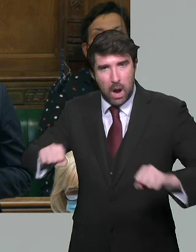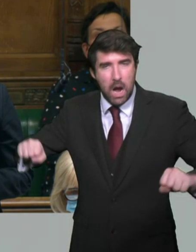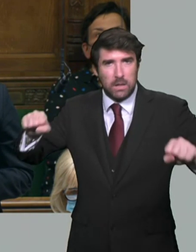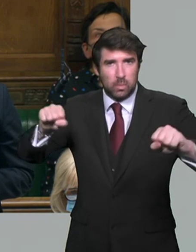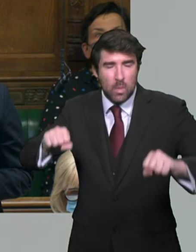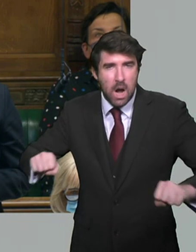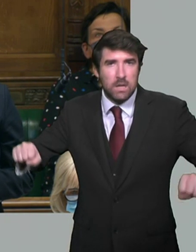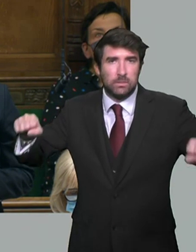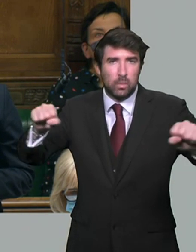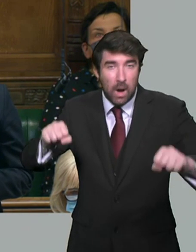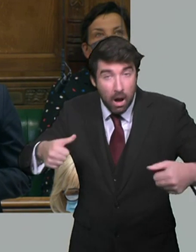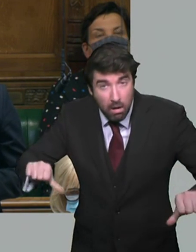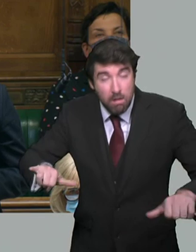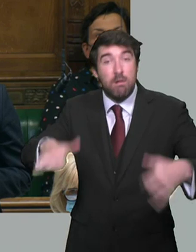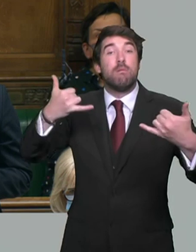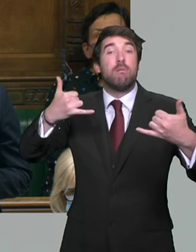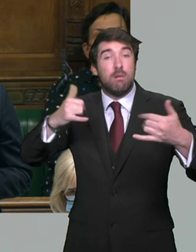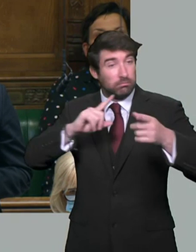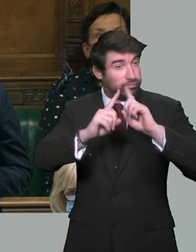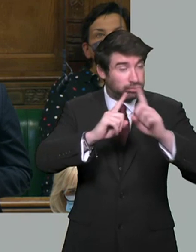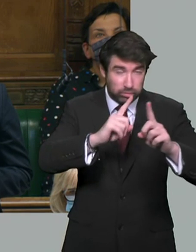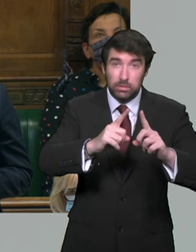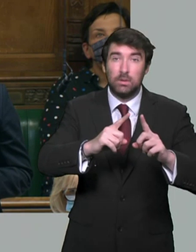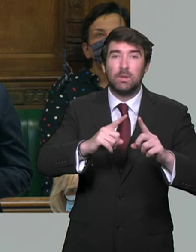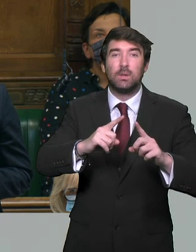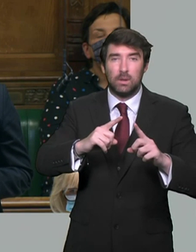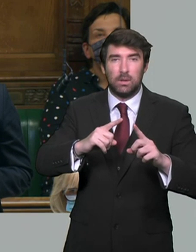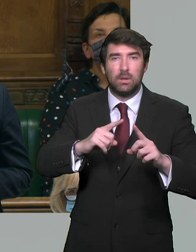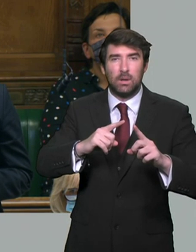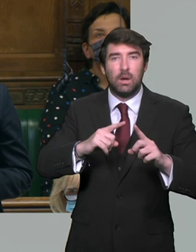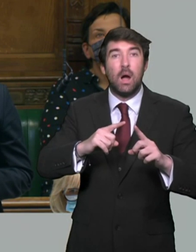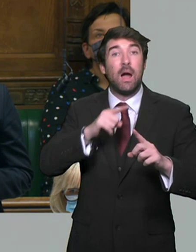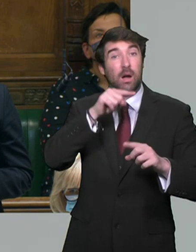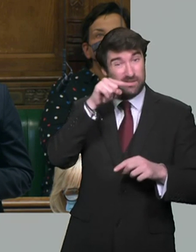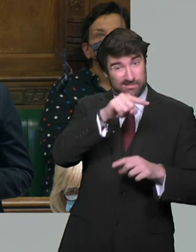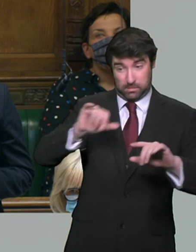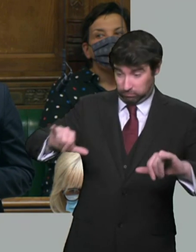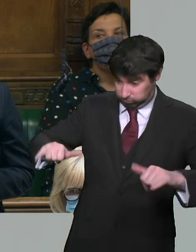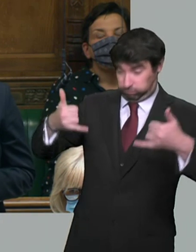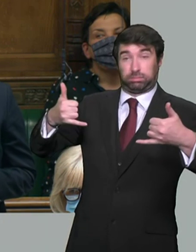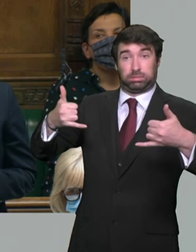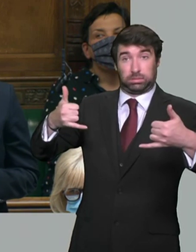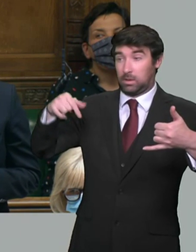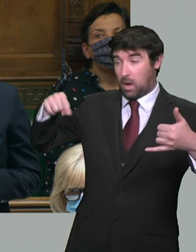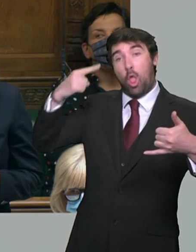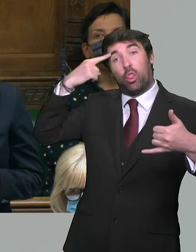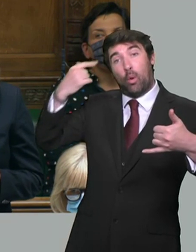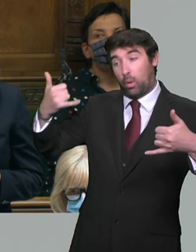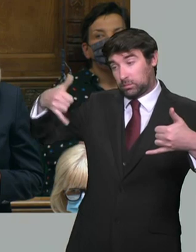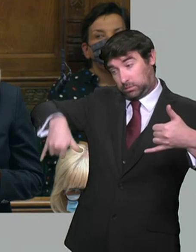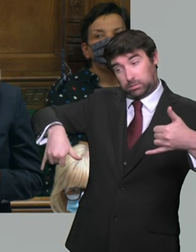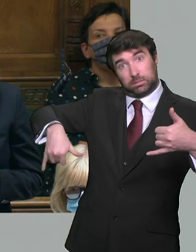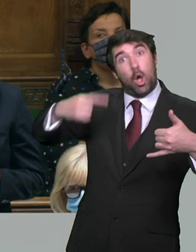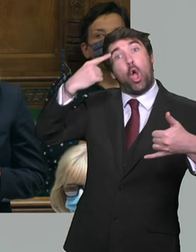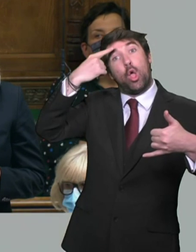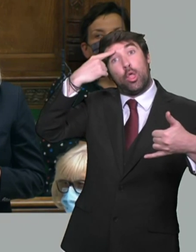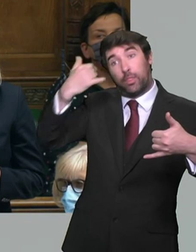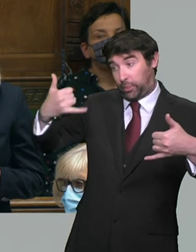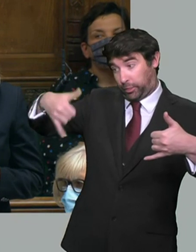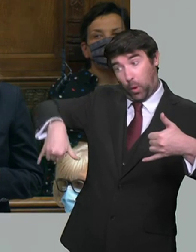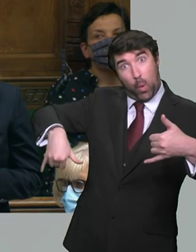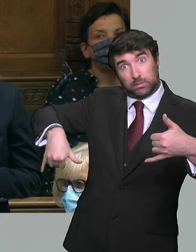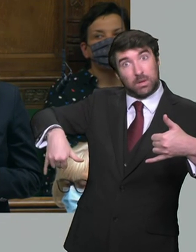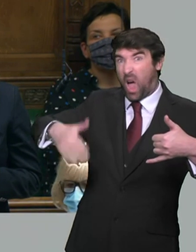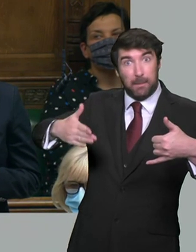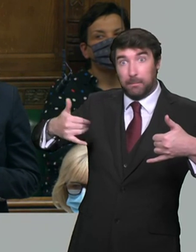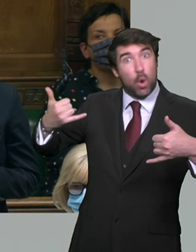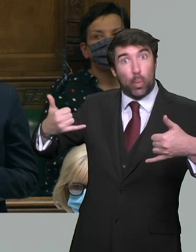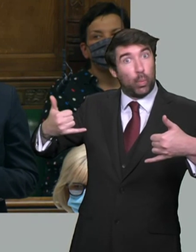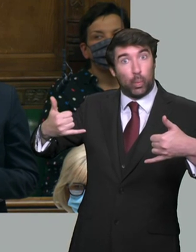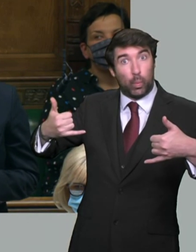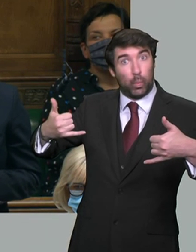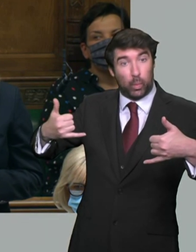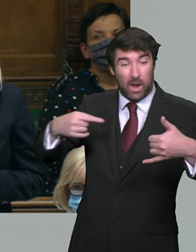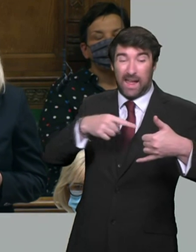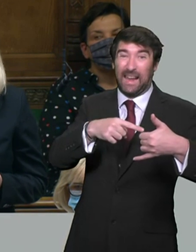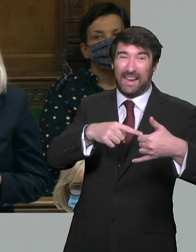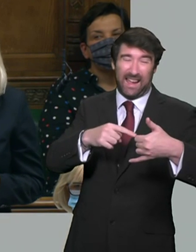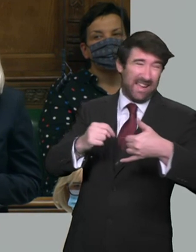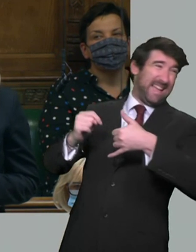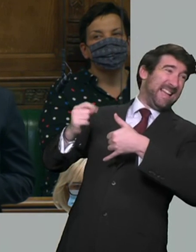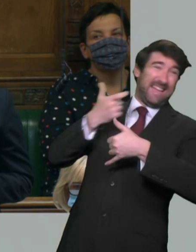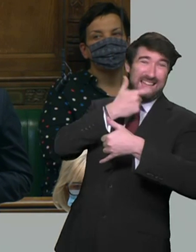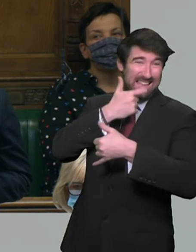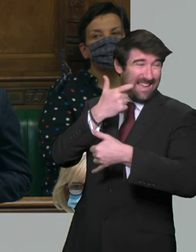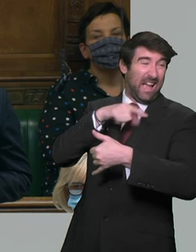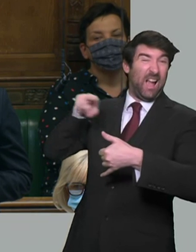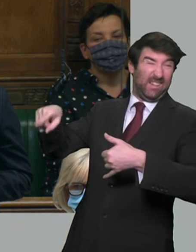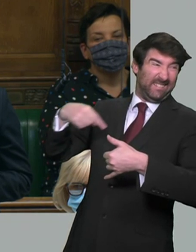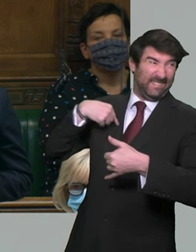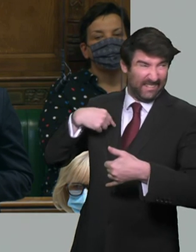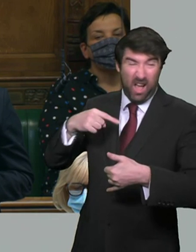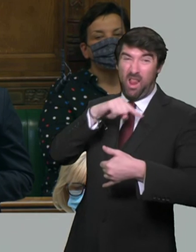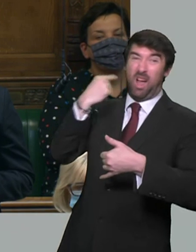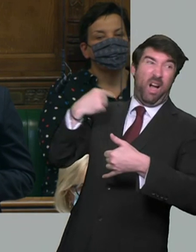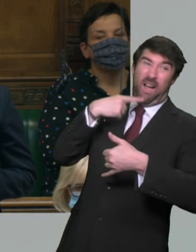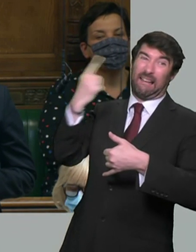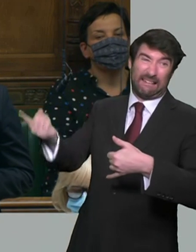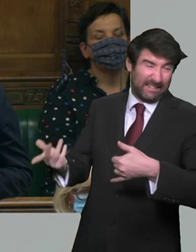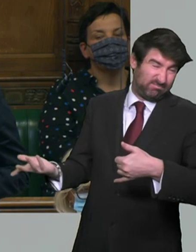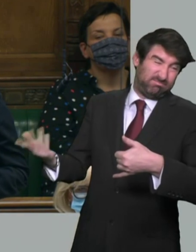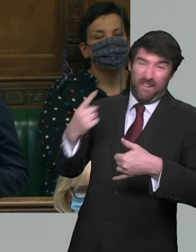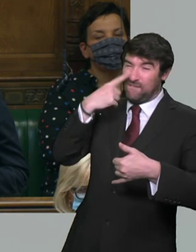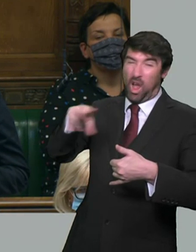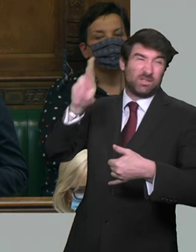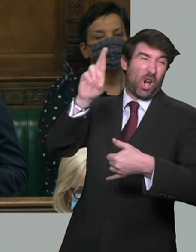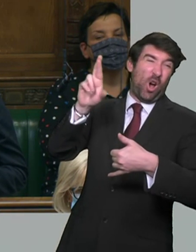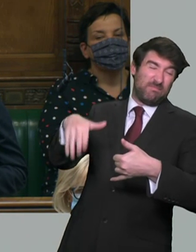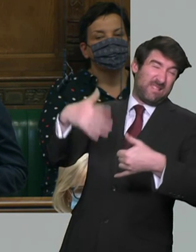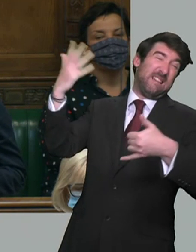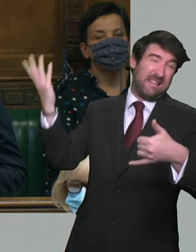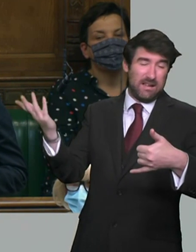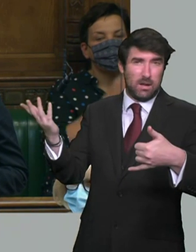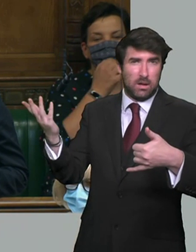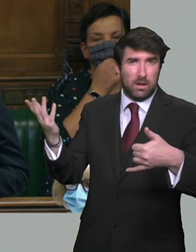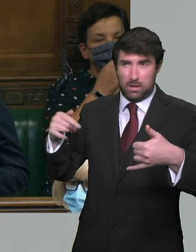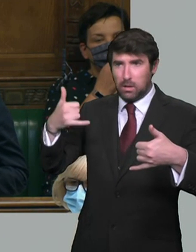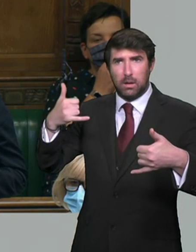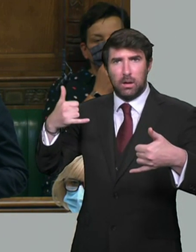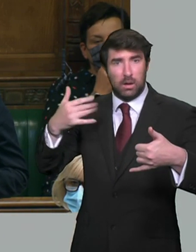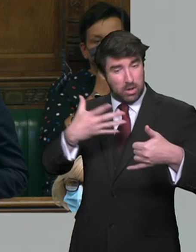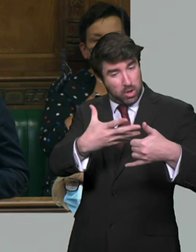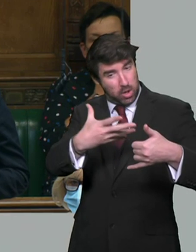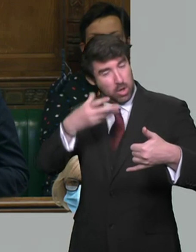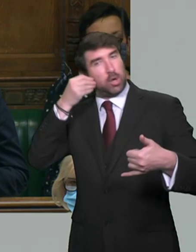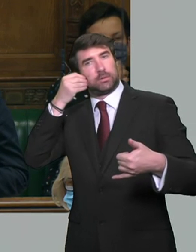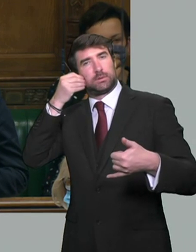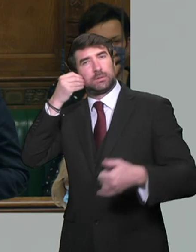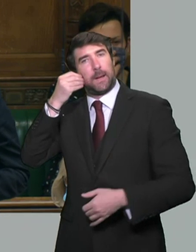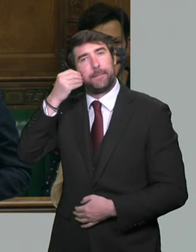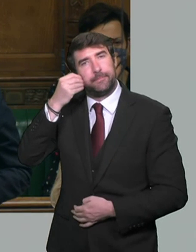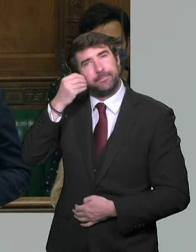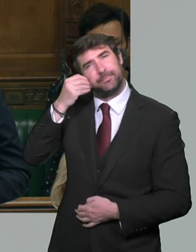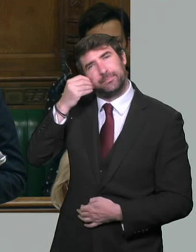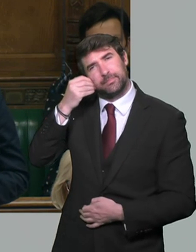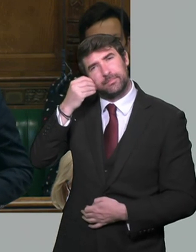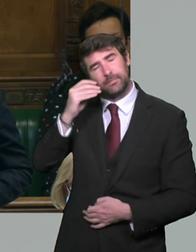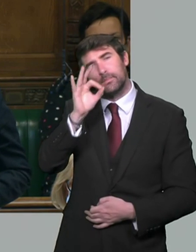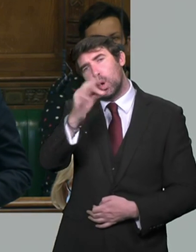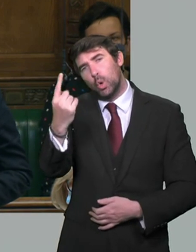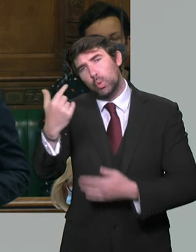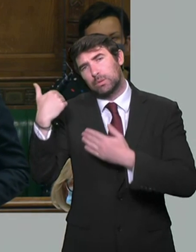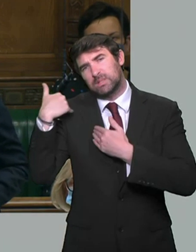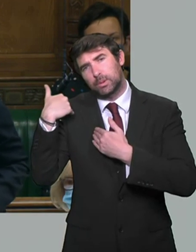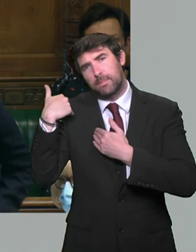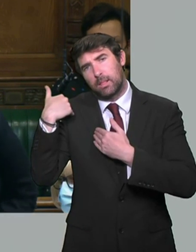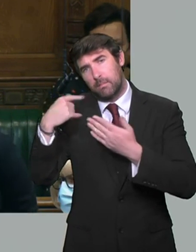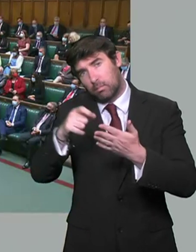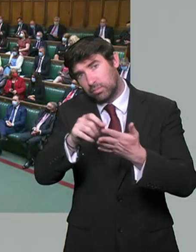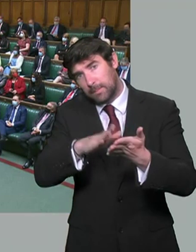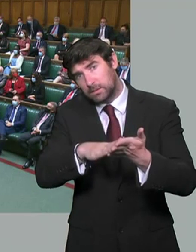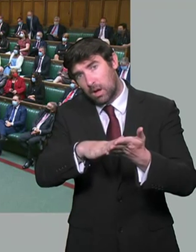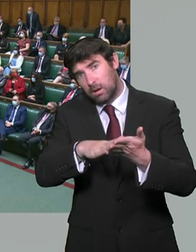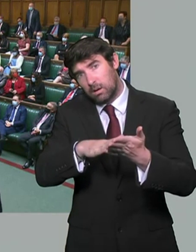However, when the person he spoke to thought he had hung up, he overheard them laughing and saying to a colleague, “We are having to lie to people; we are giving them false hope; the whole thing is a complete scam.” Is it the Foreign Secretary, the Defence Secretary, the Home Secretary or the Prime Minister who is responsible for this scam?